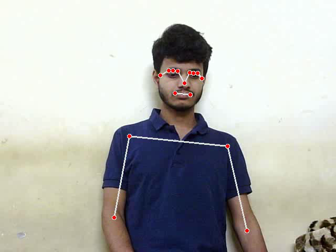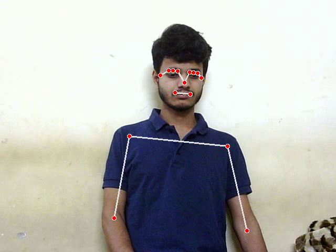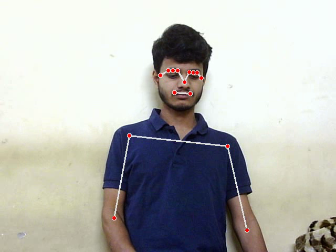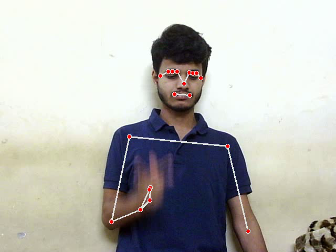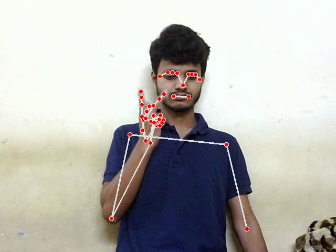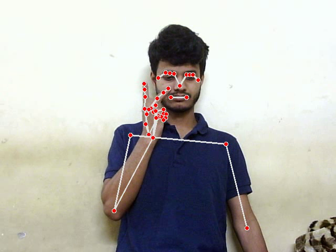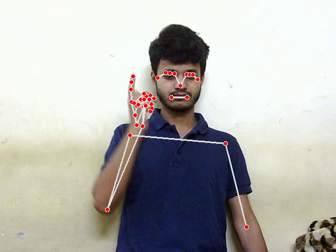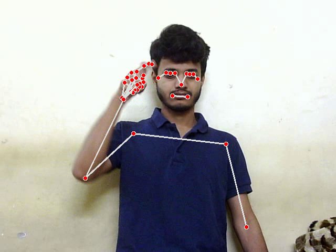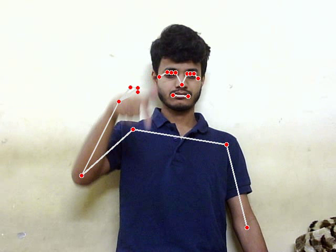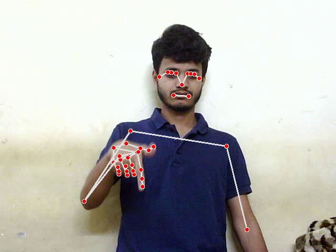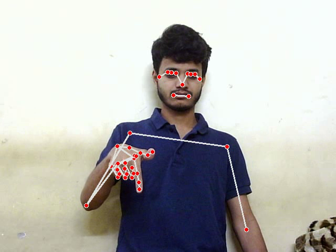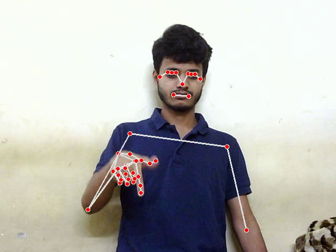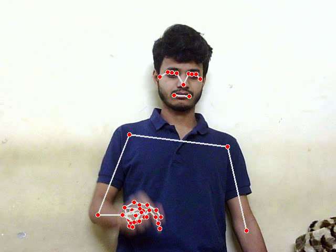see you later